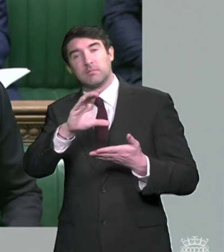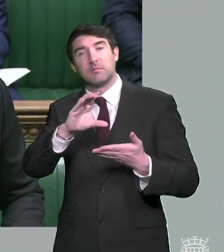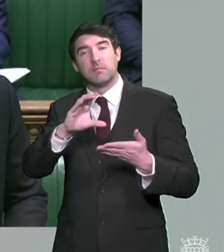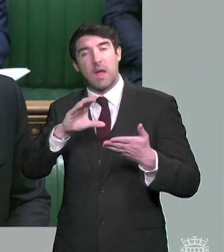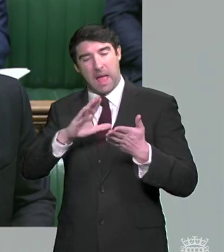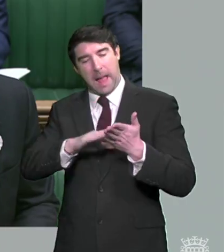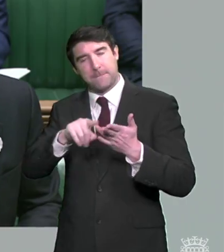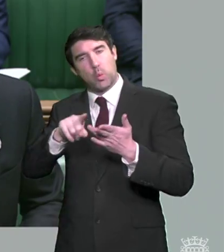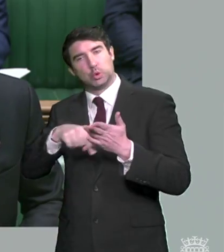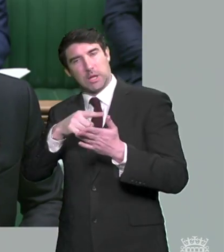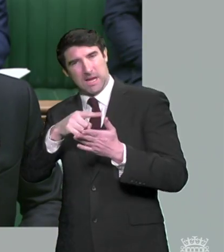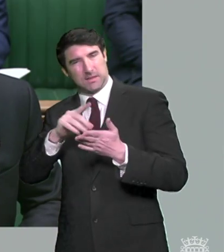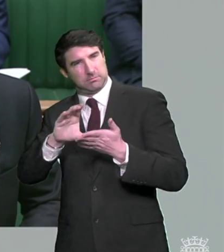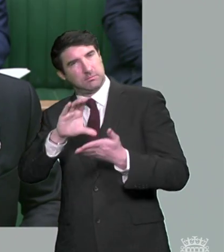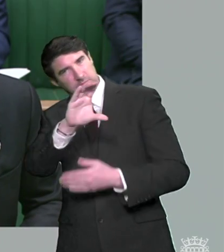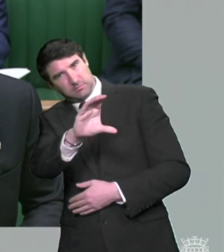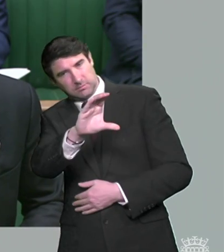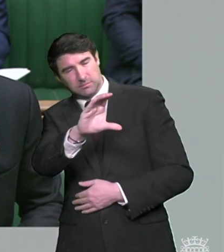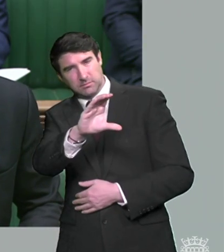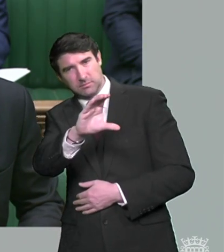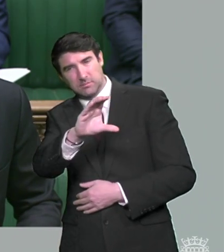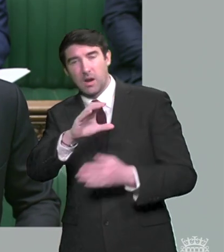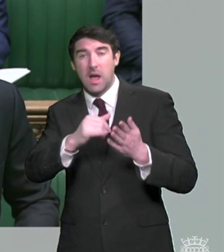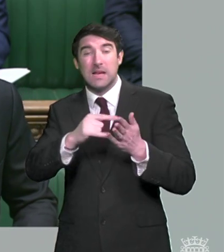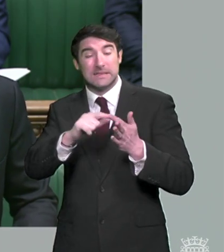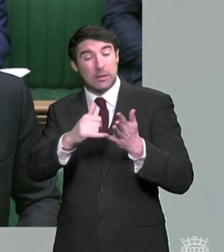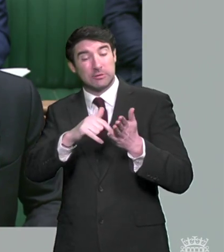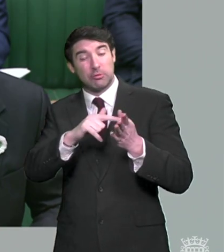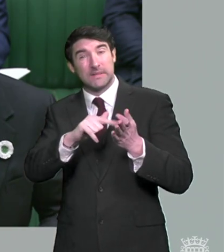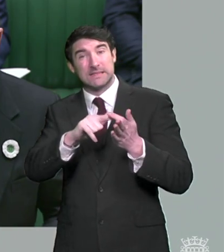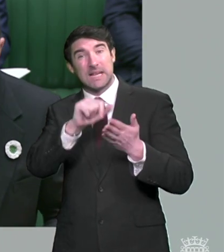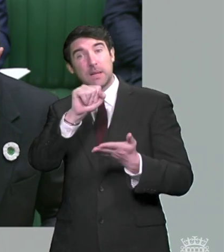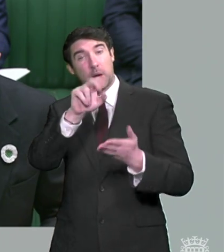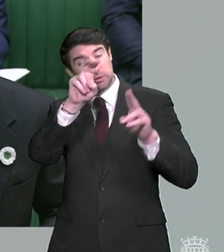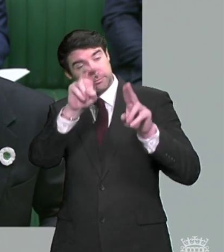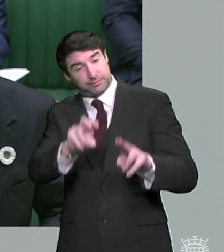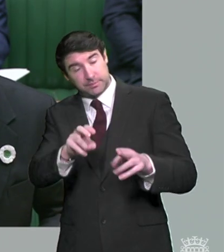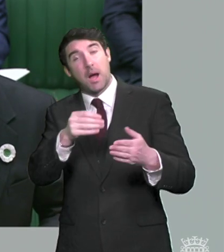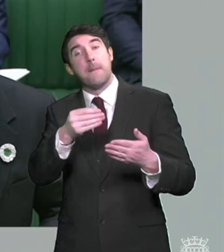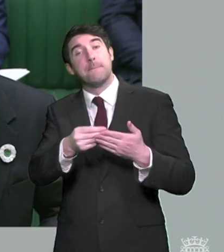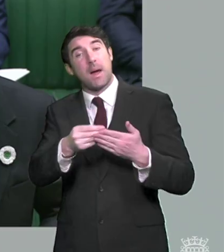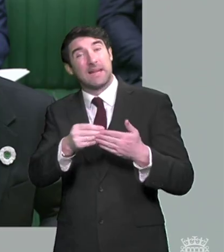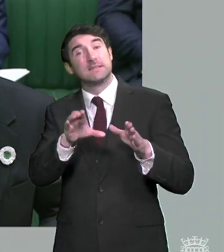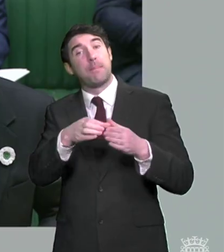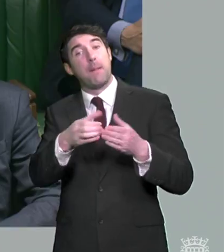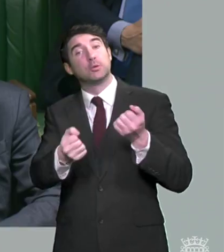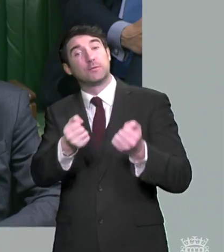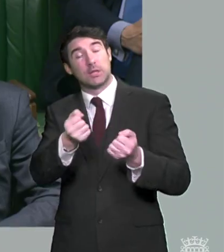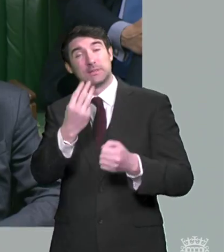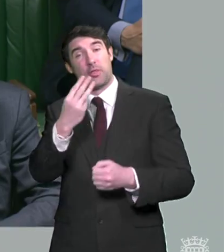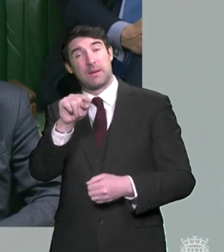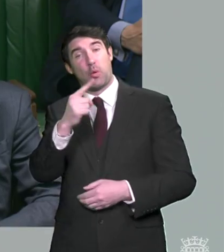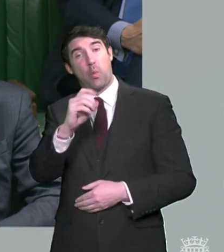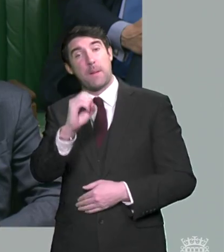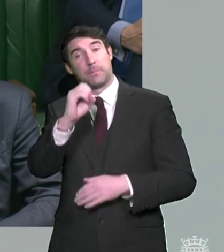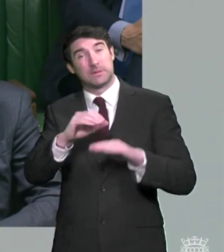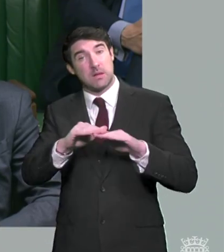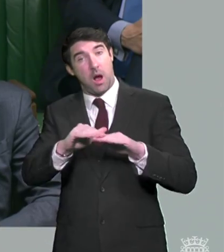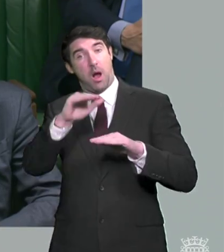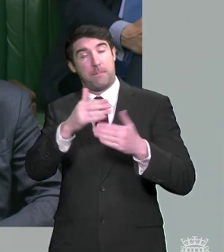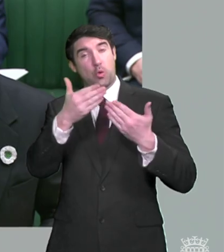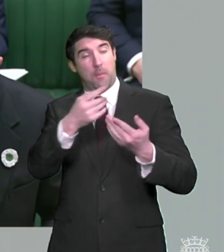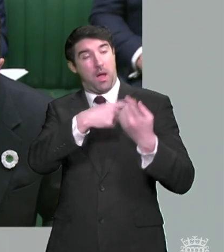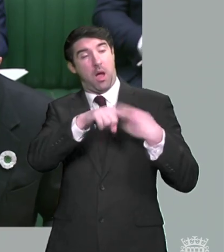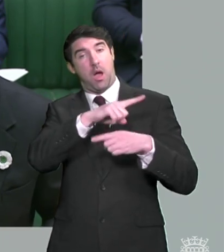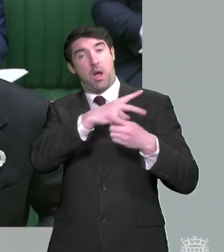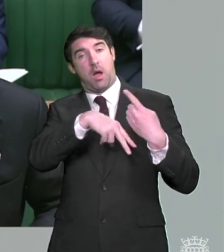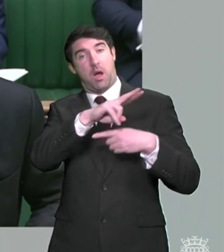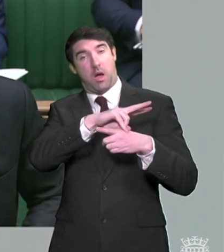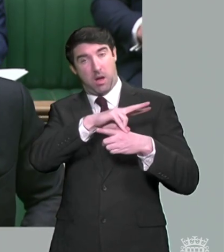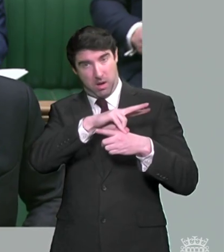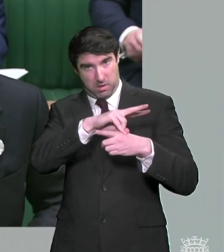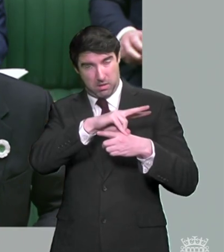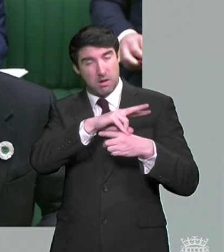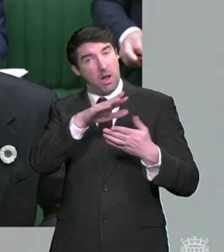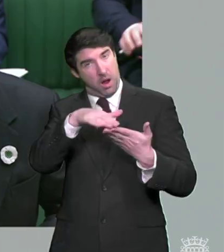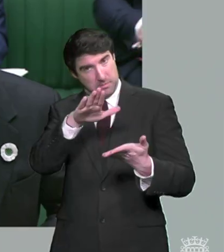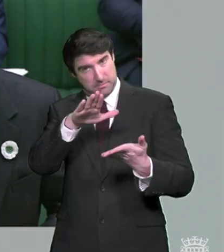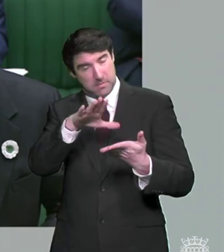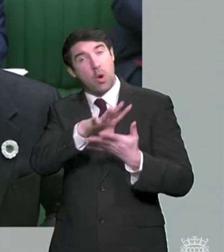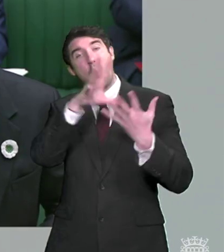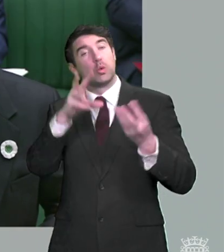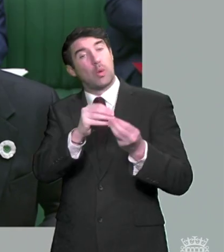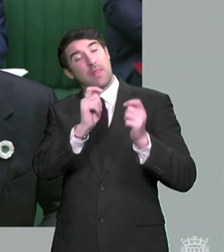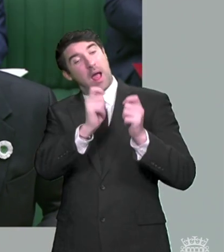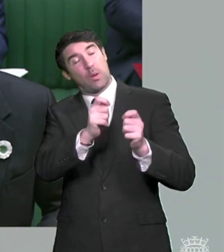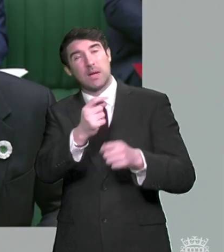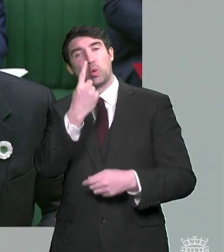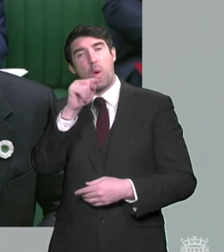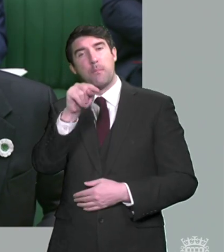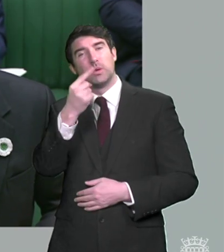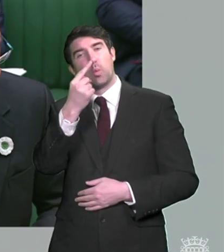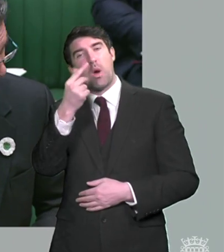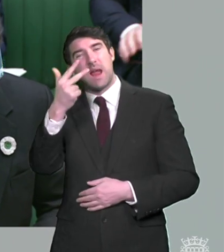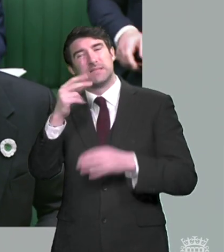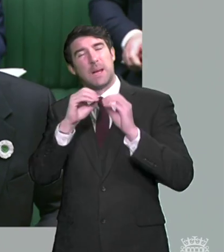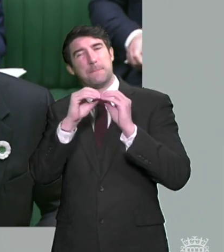The recent budget that the Secretary of State set for Northern Ireland provides the Northern Ireland Department of Justice with a 3.1% uplift on its 2021-22 budget, with a total allocation of £1.18 billion.